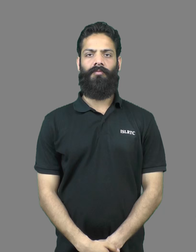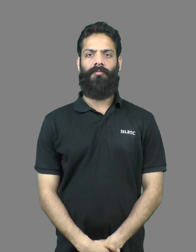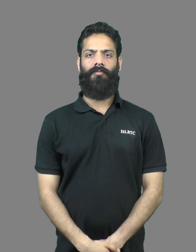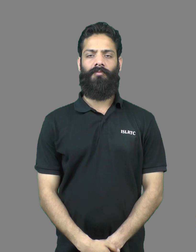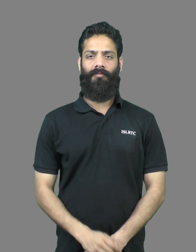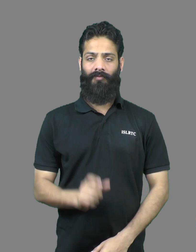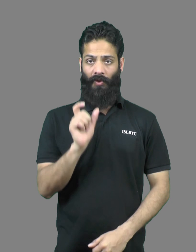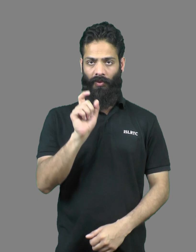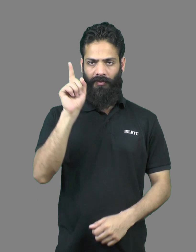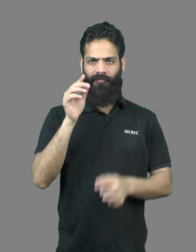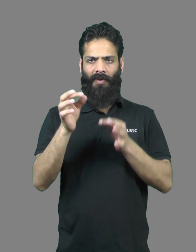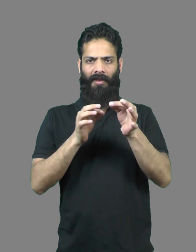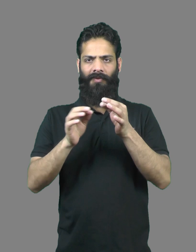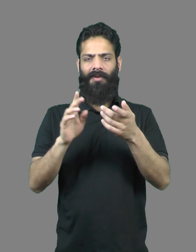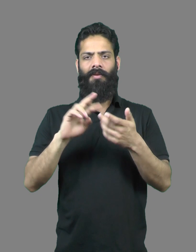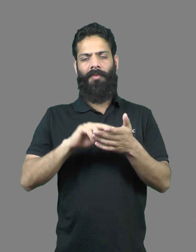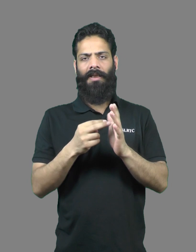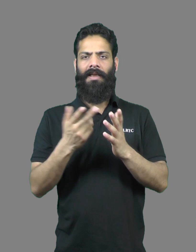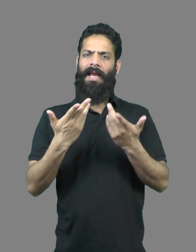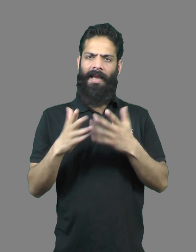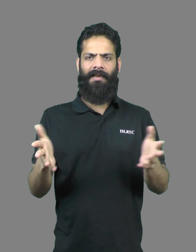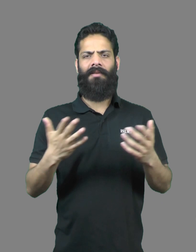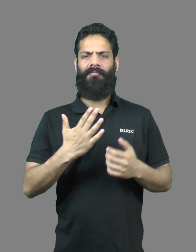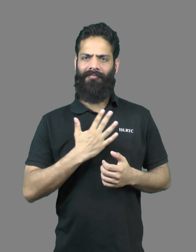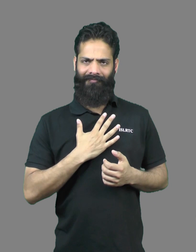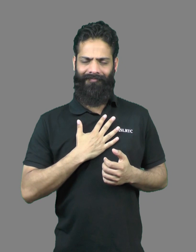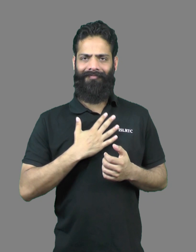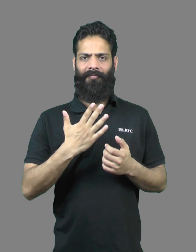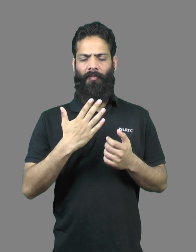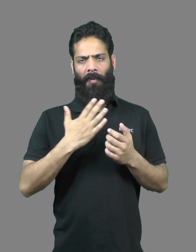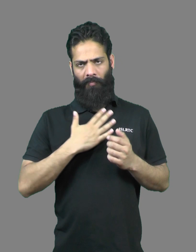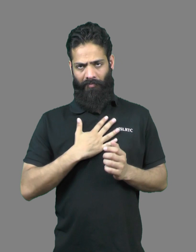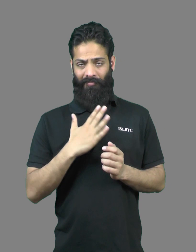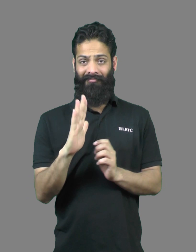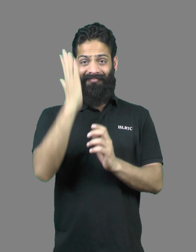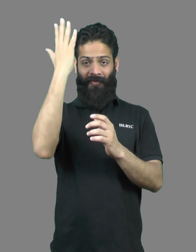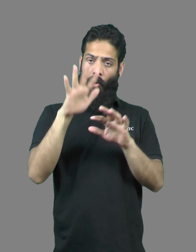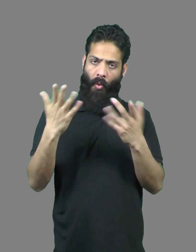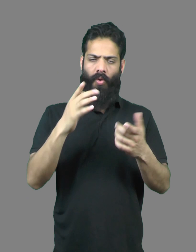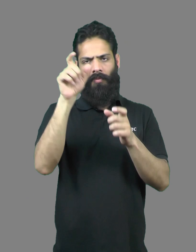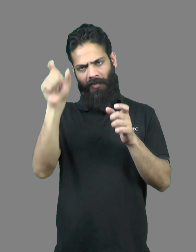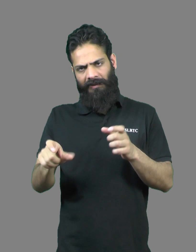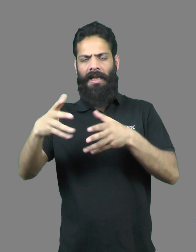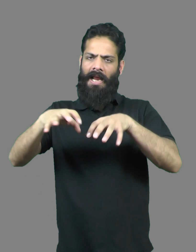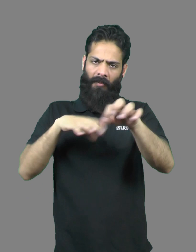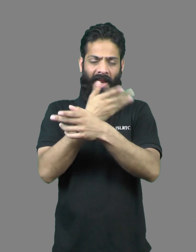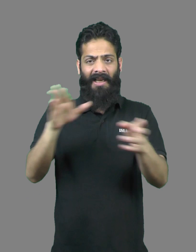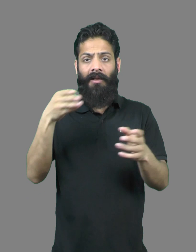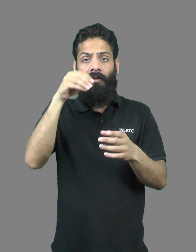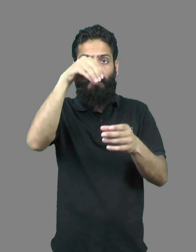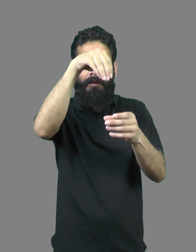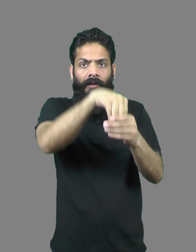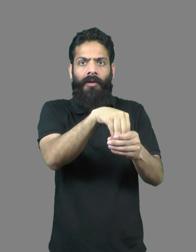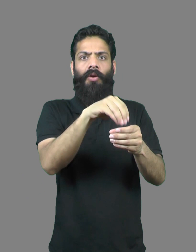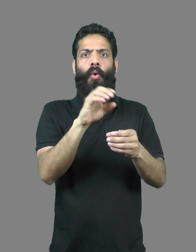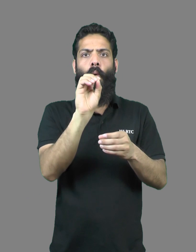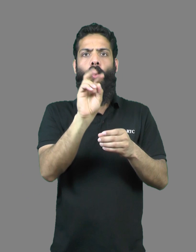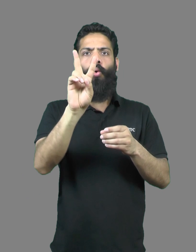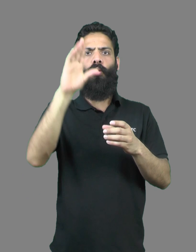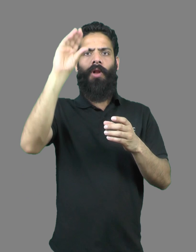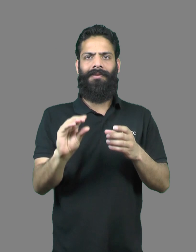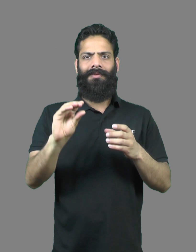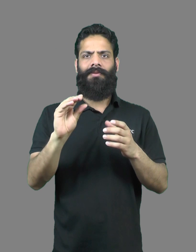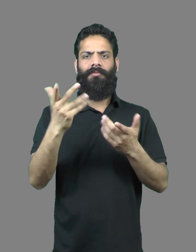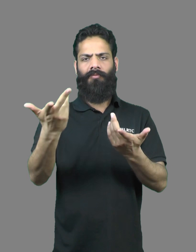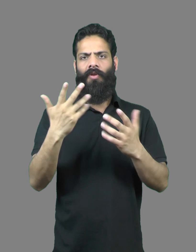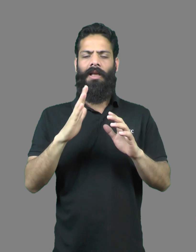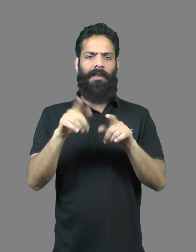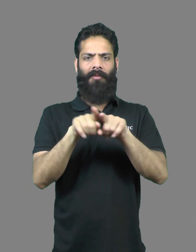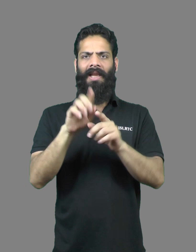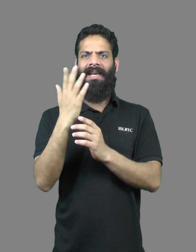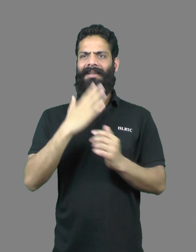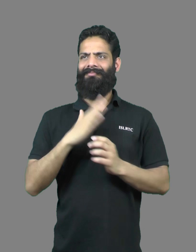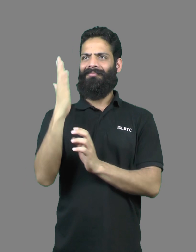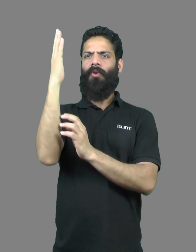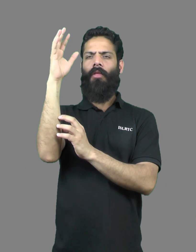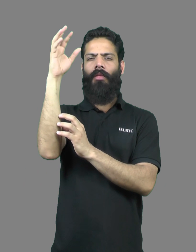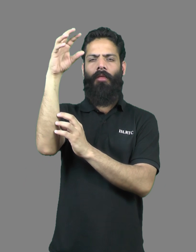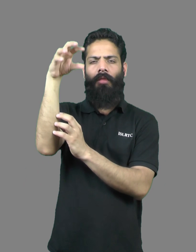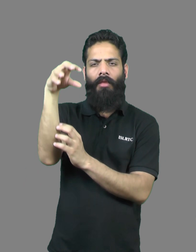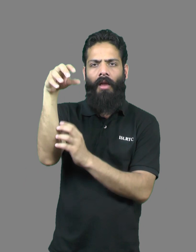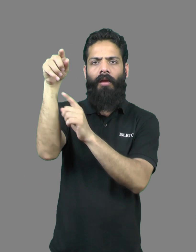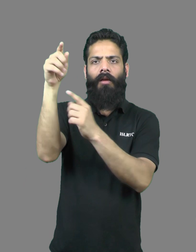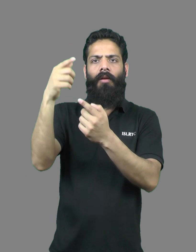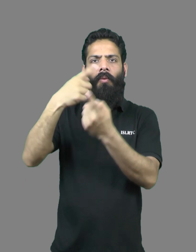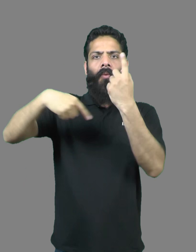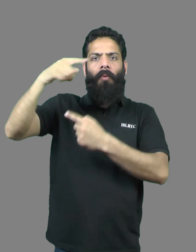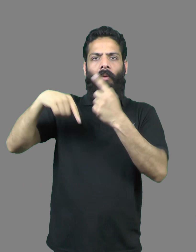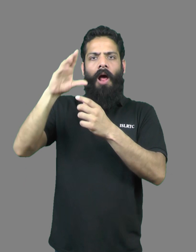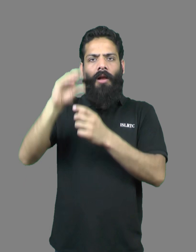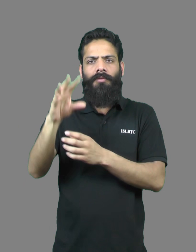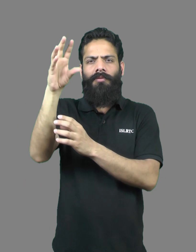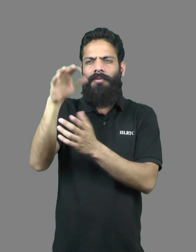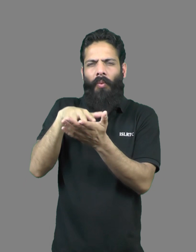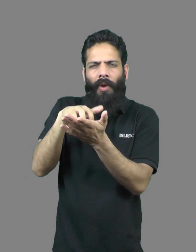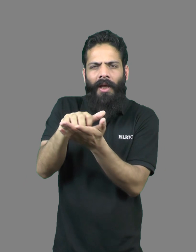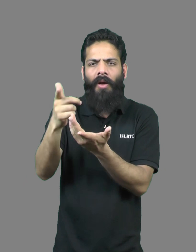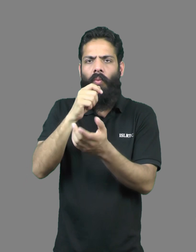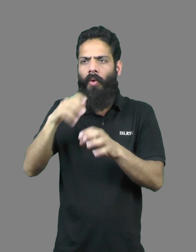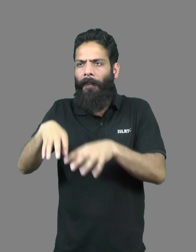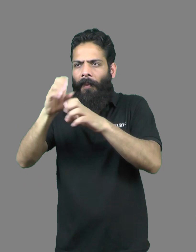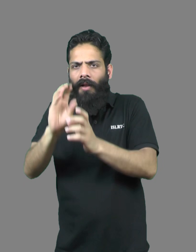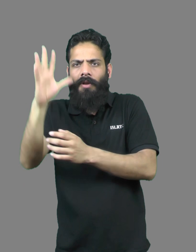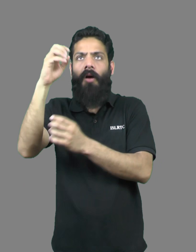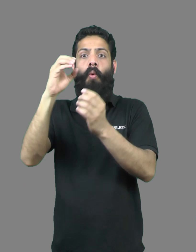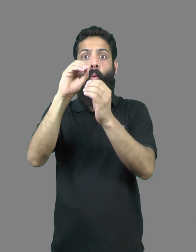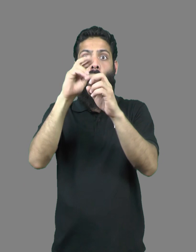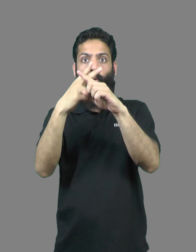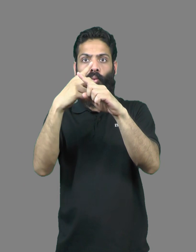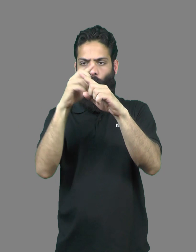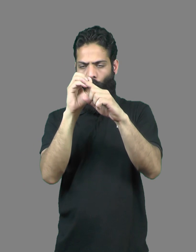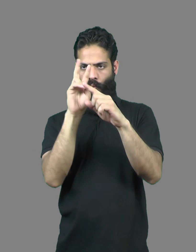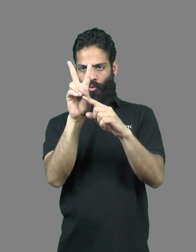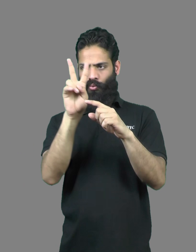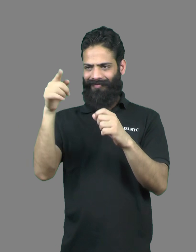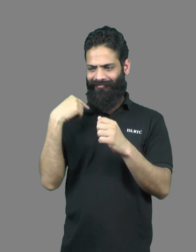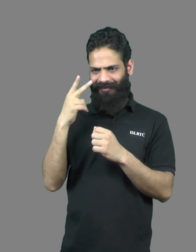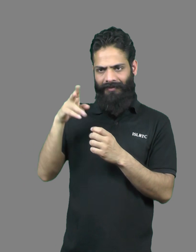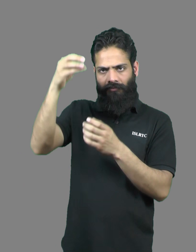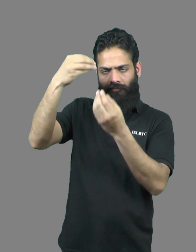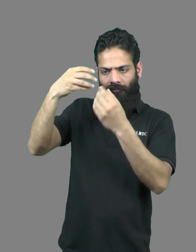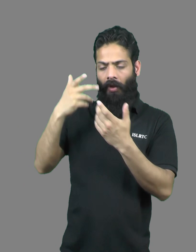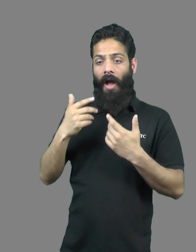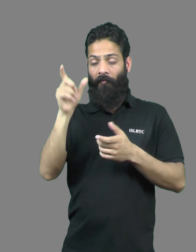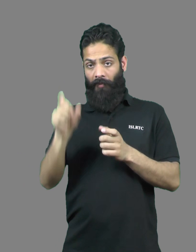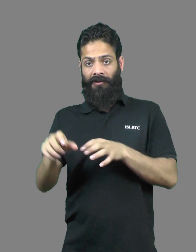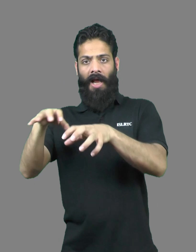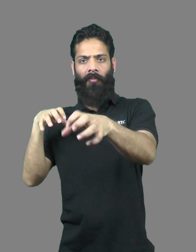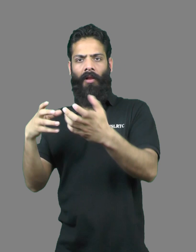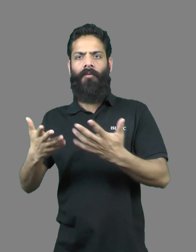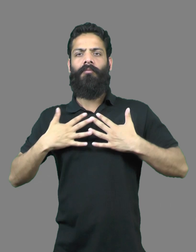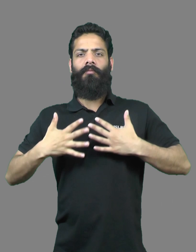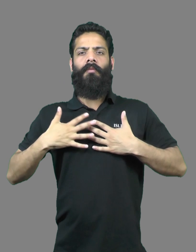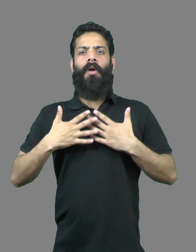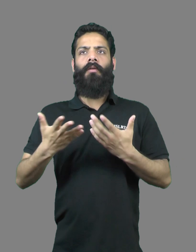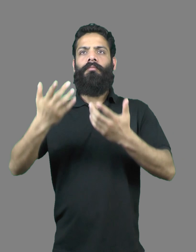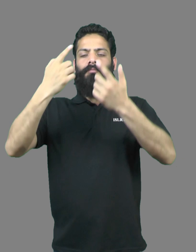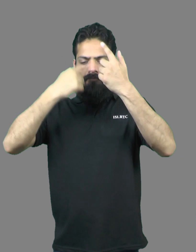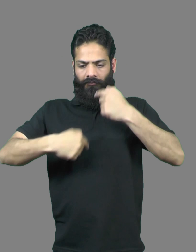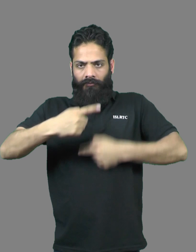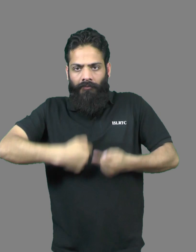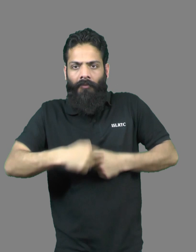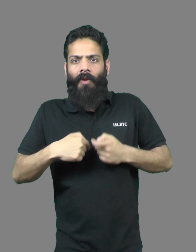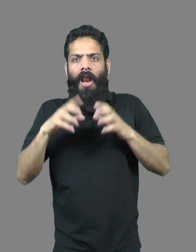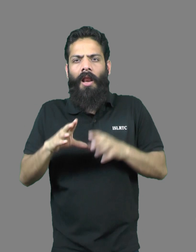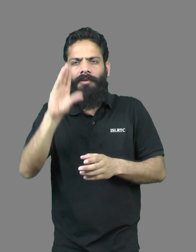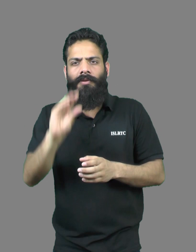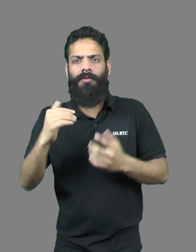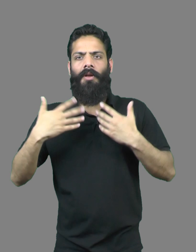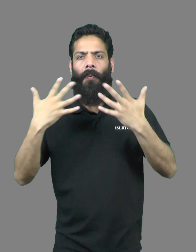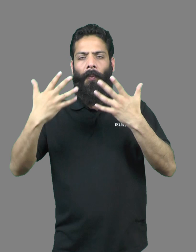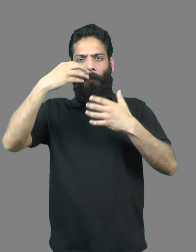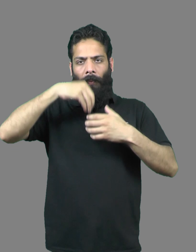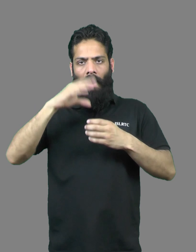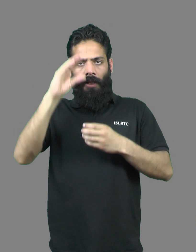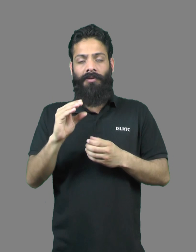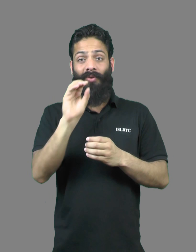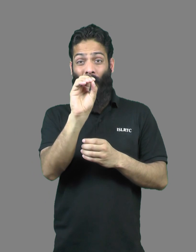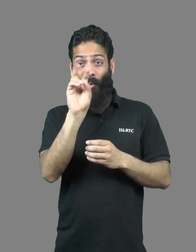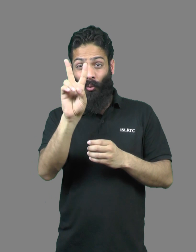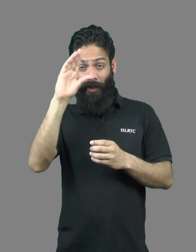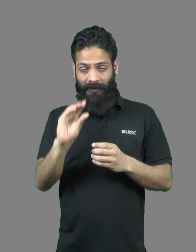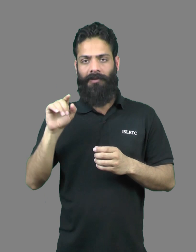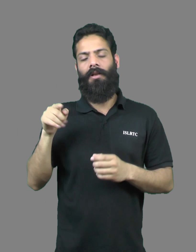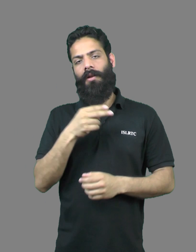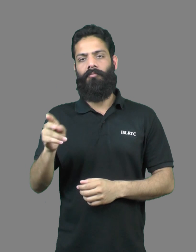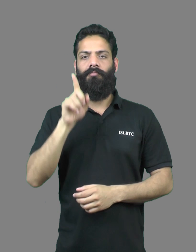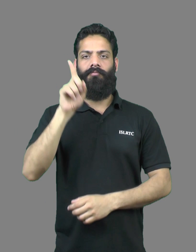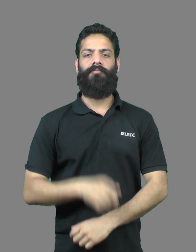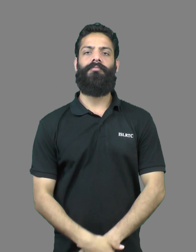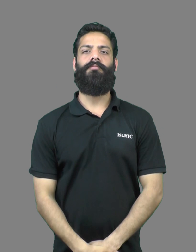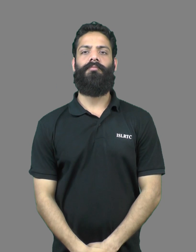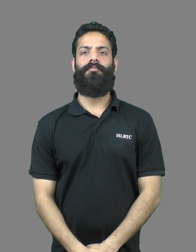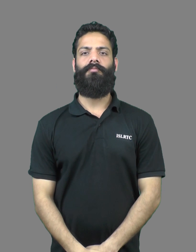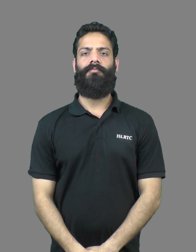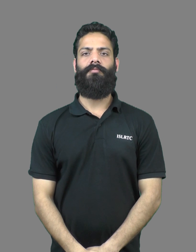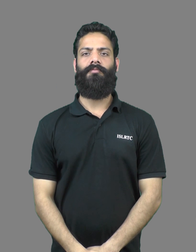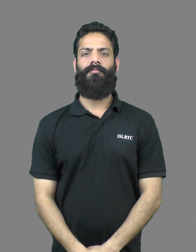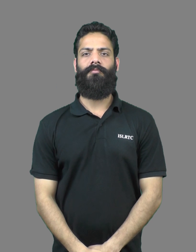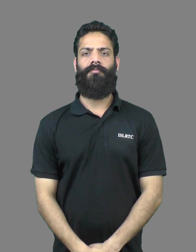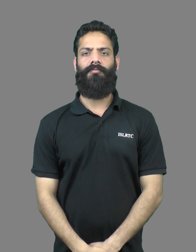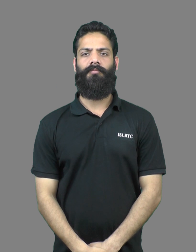Anoxic